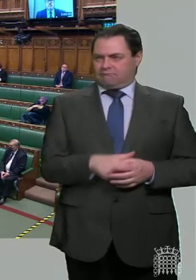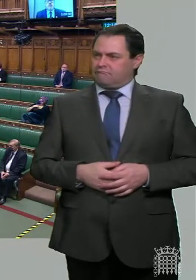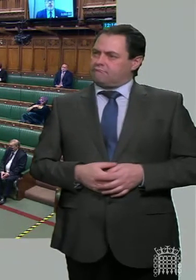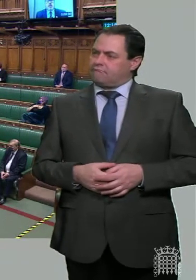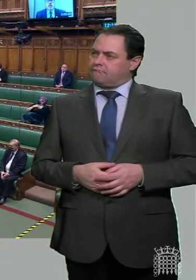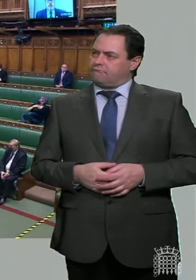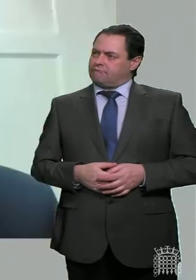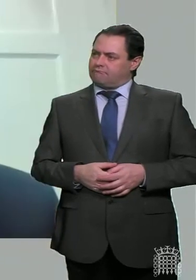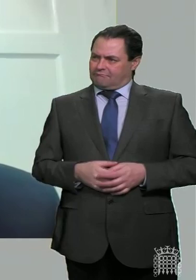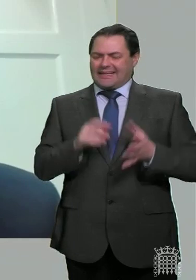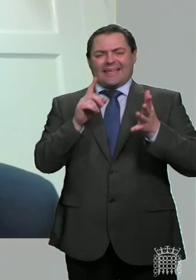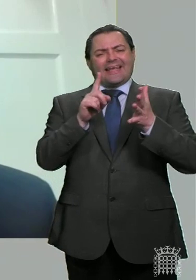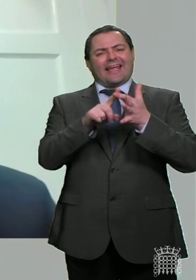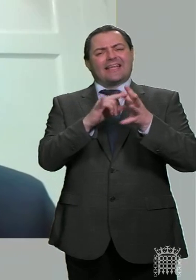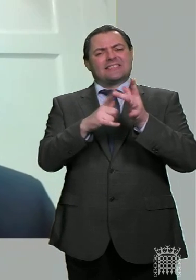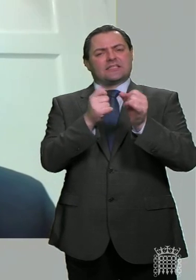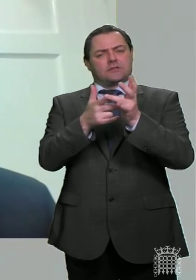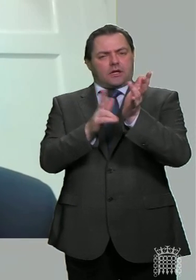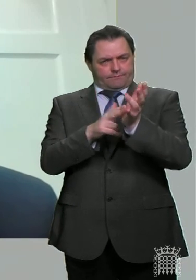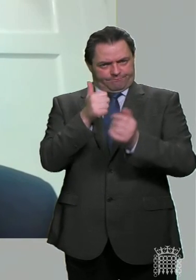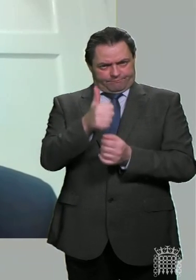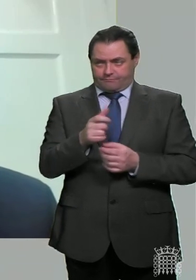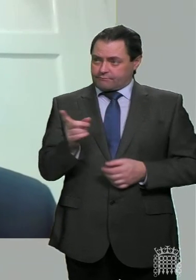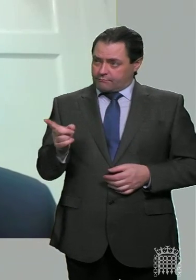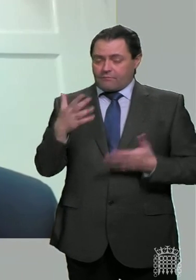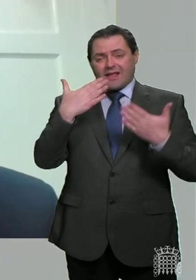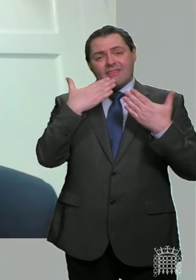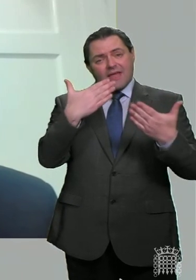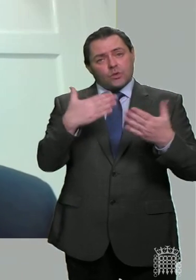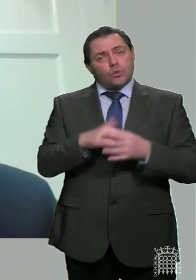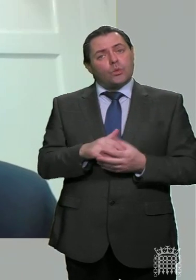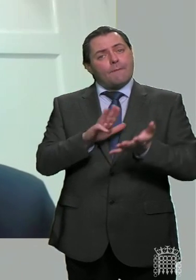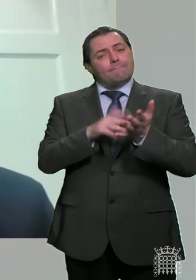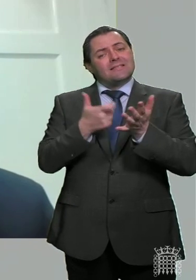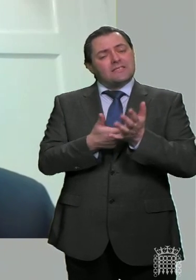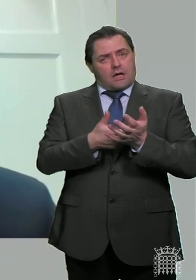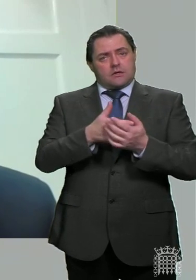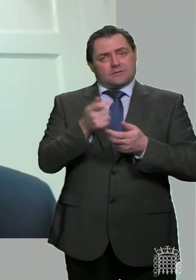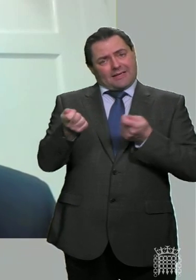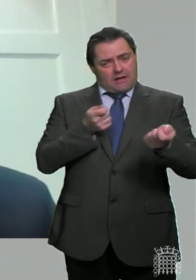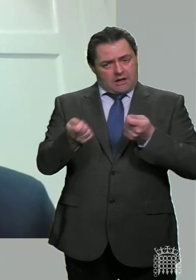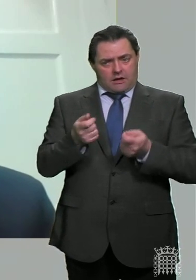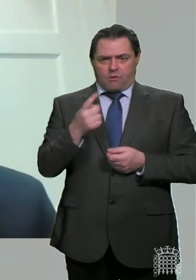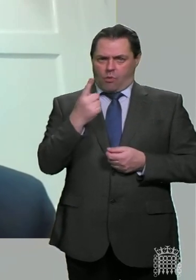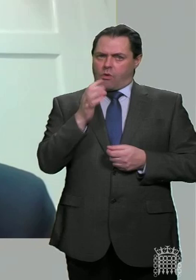I would like to ask about a very important domestic issue.